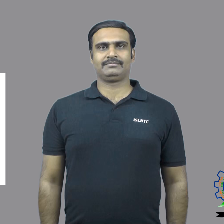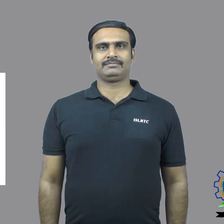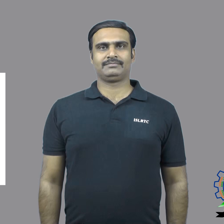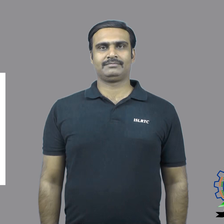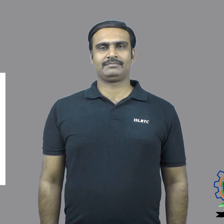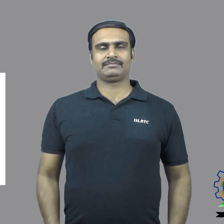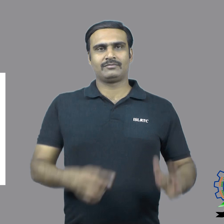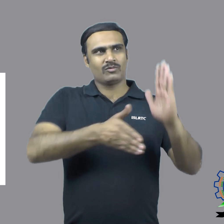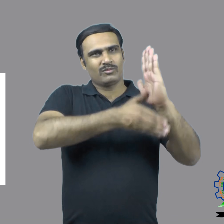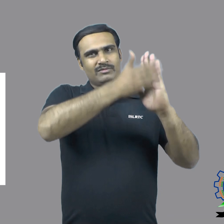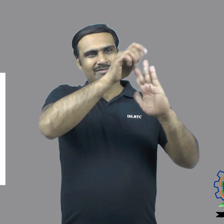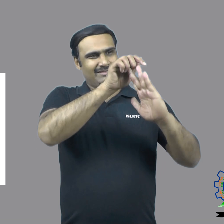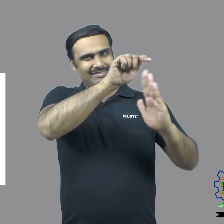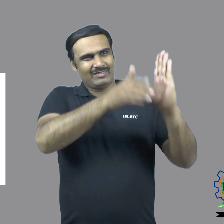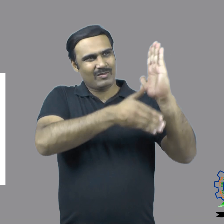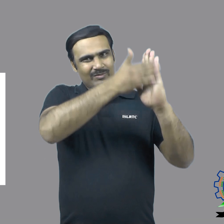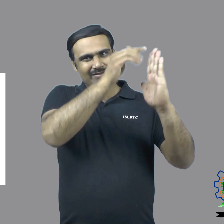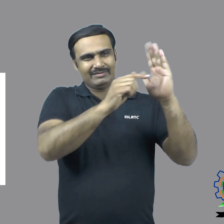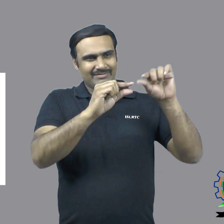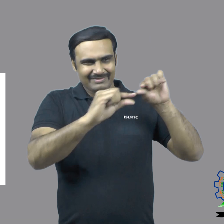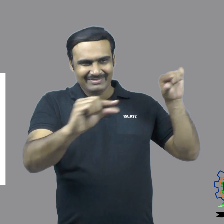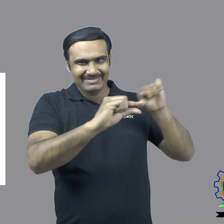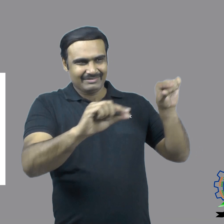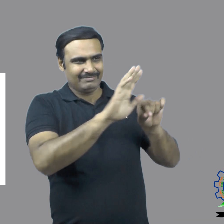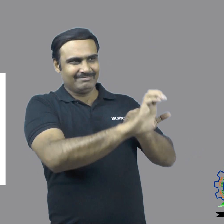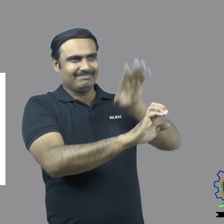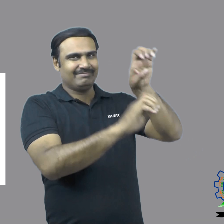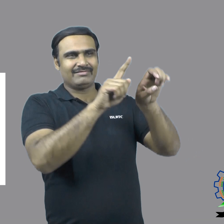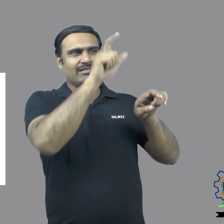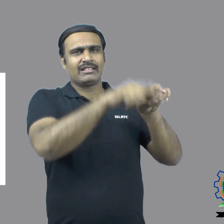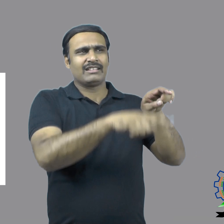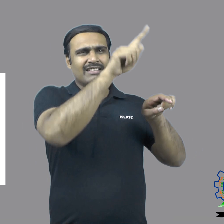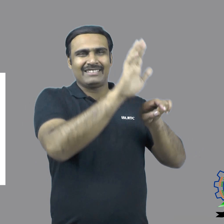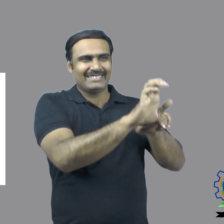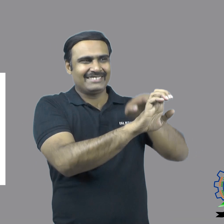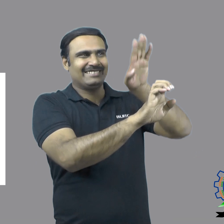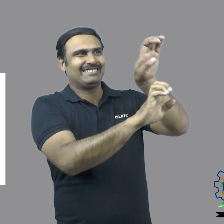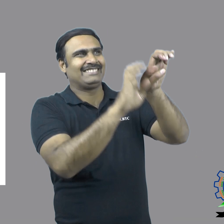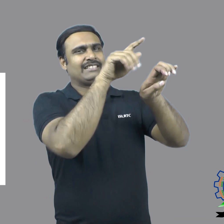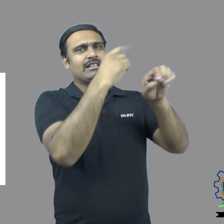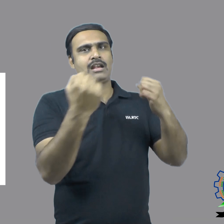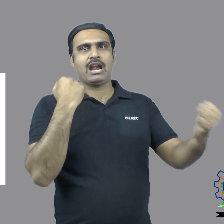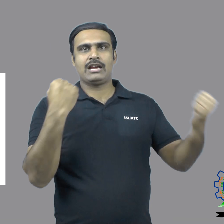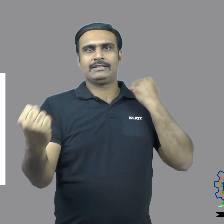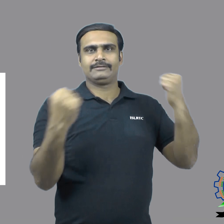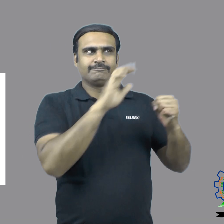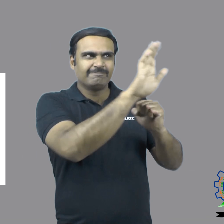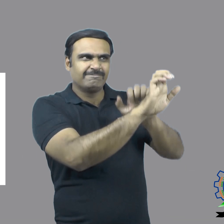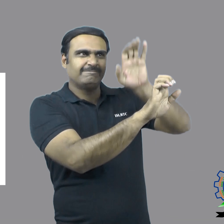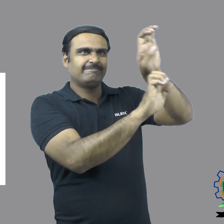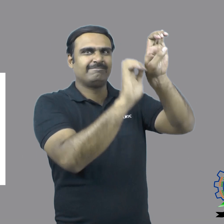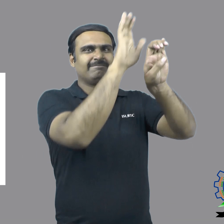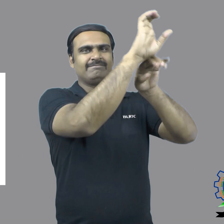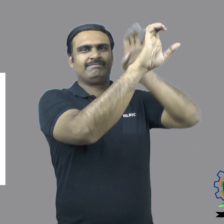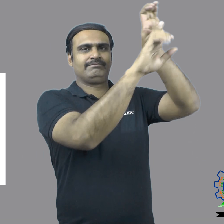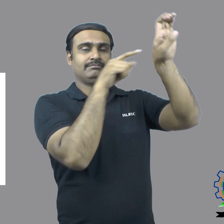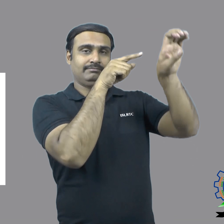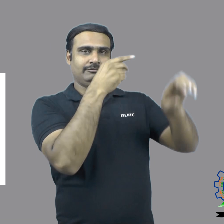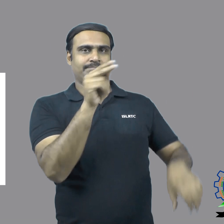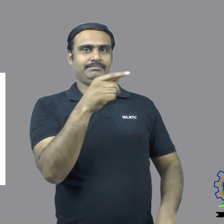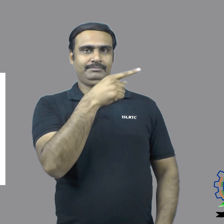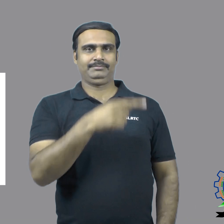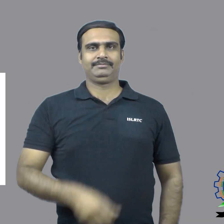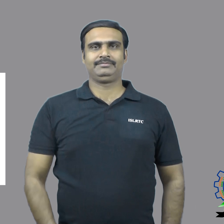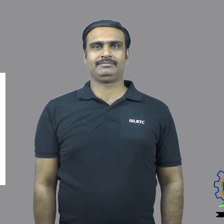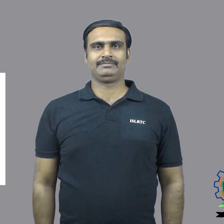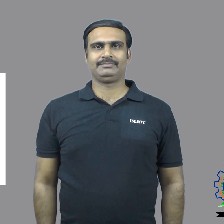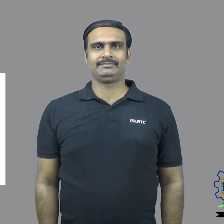Wall Bars